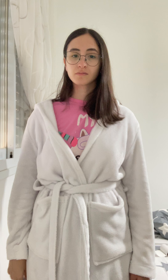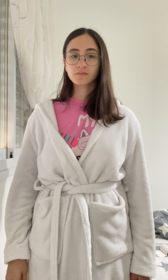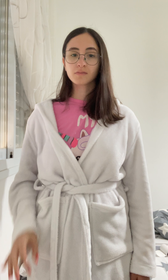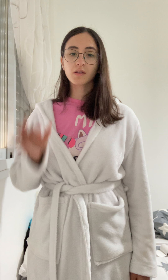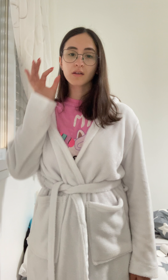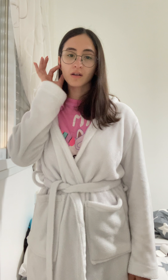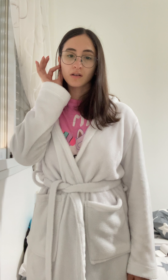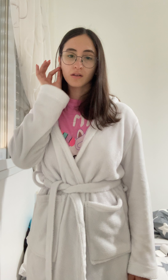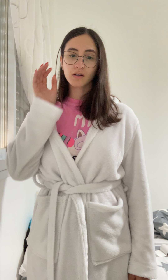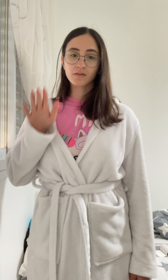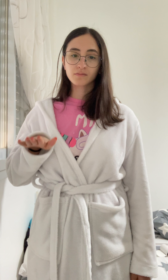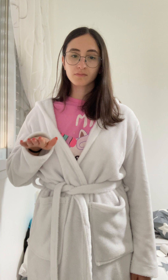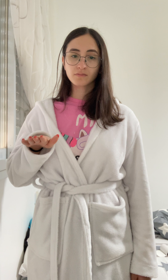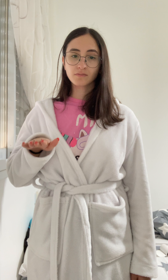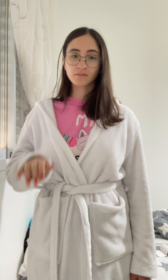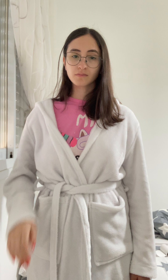ילדה